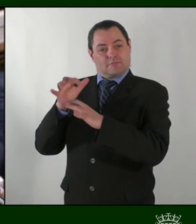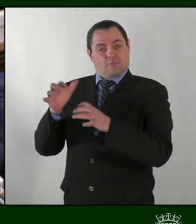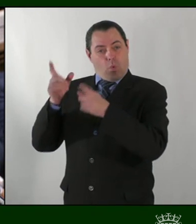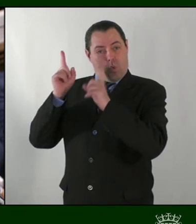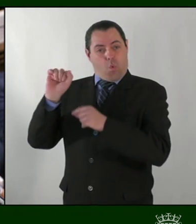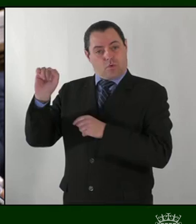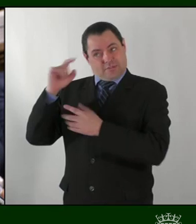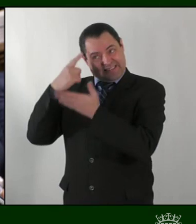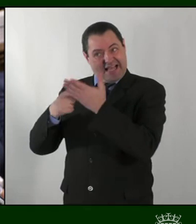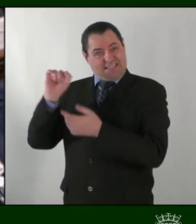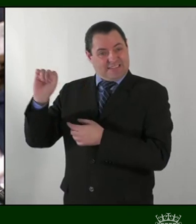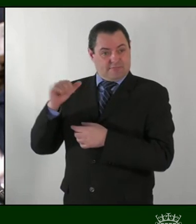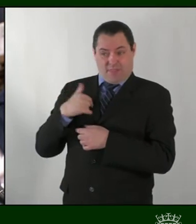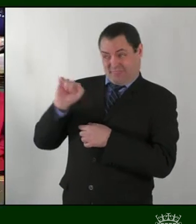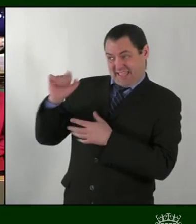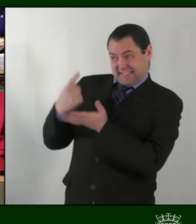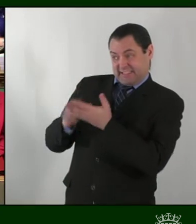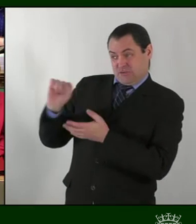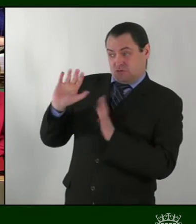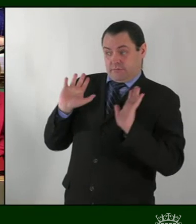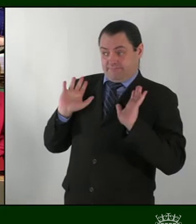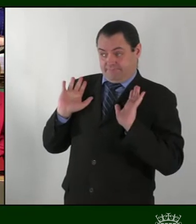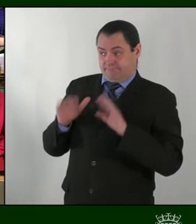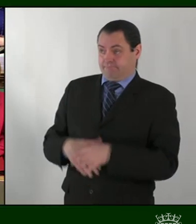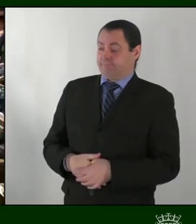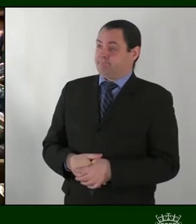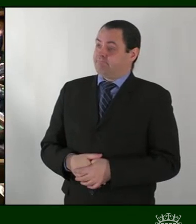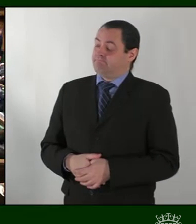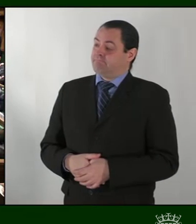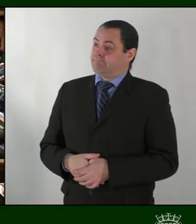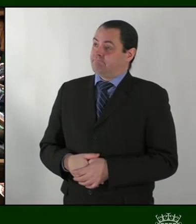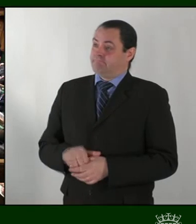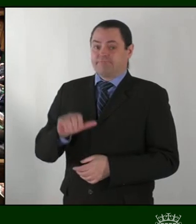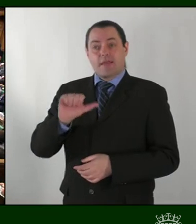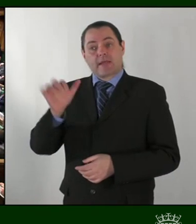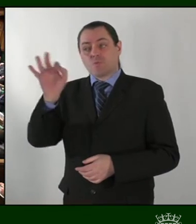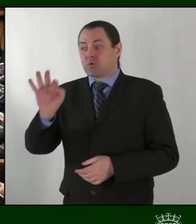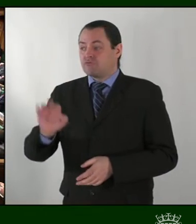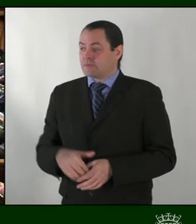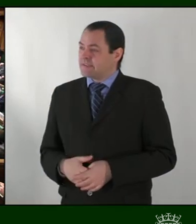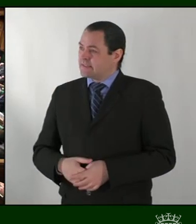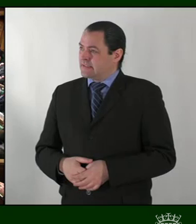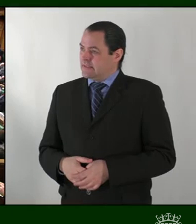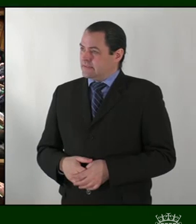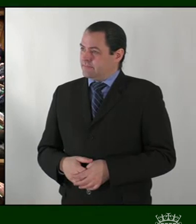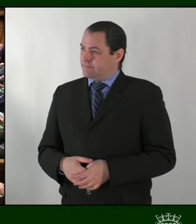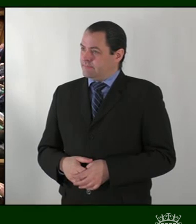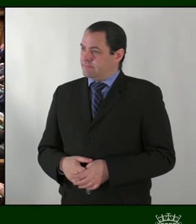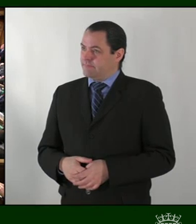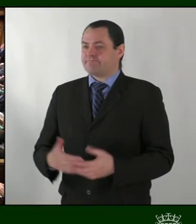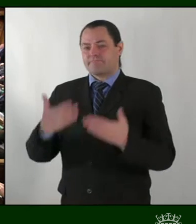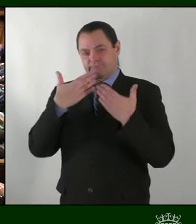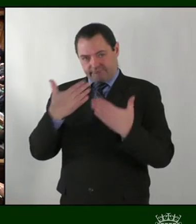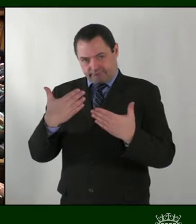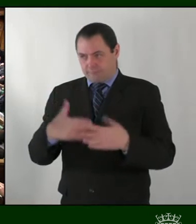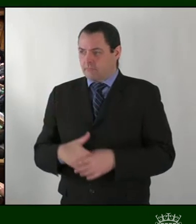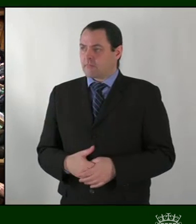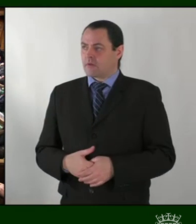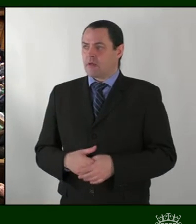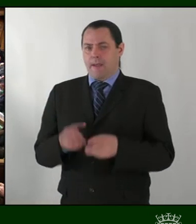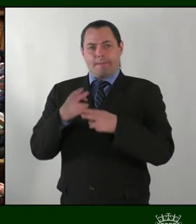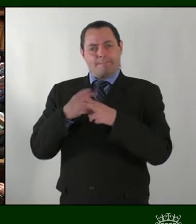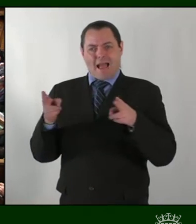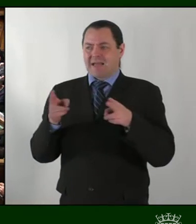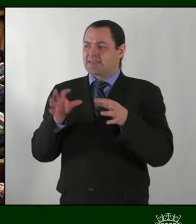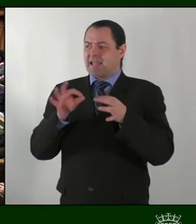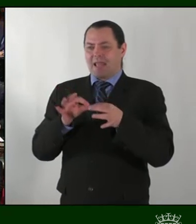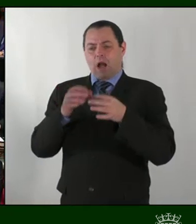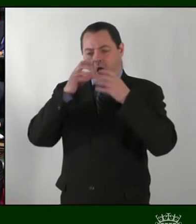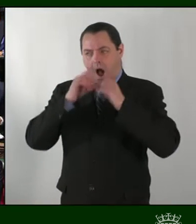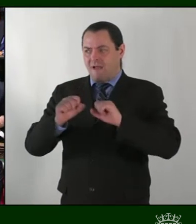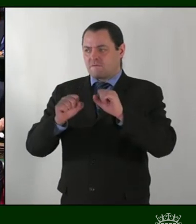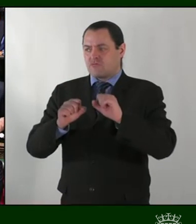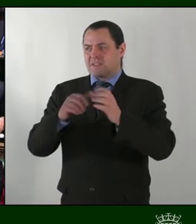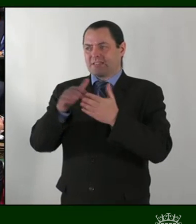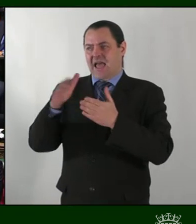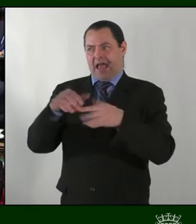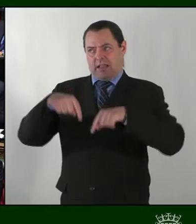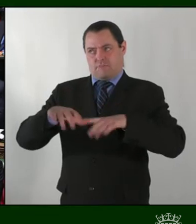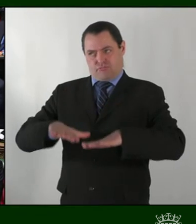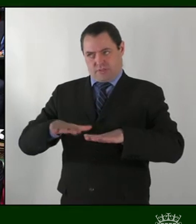The Prime Minister was instrumental in banning the trade in ivory in this country.